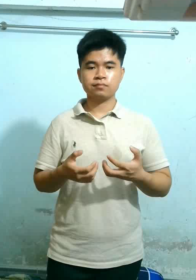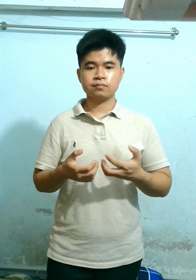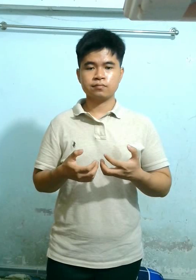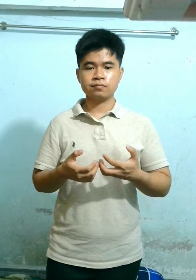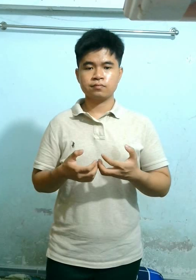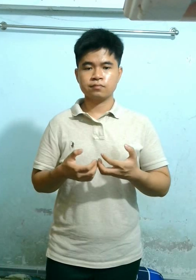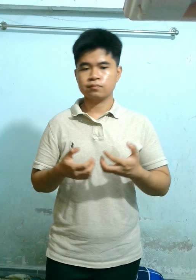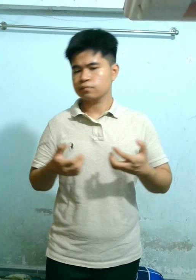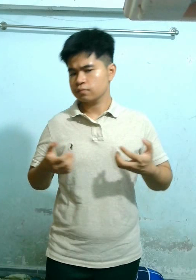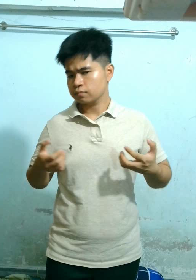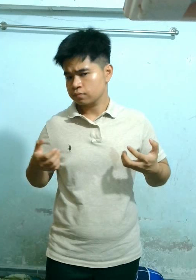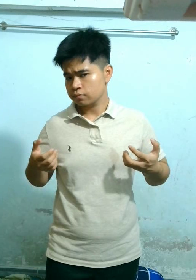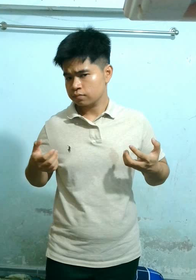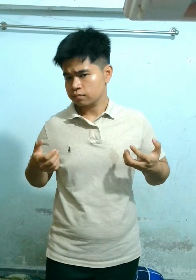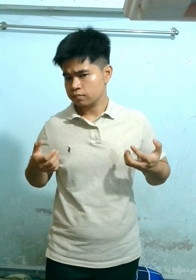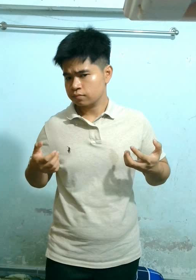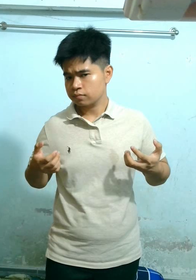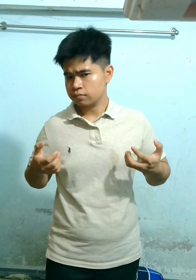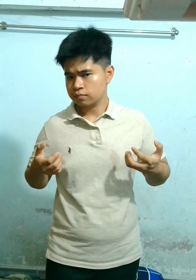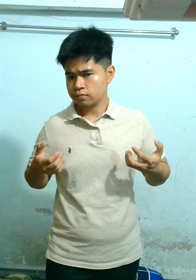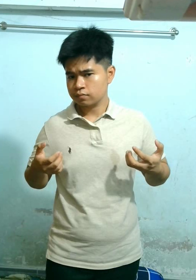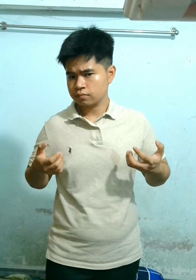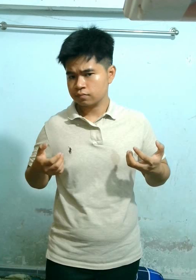chia cat